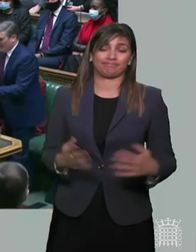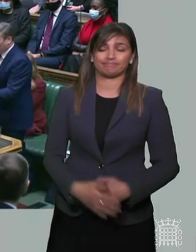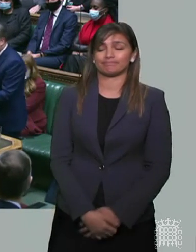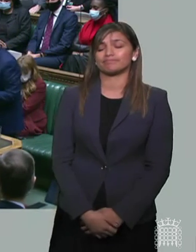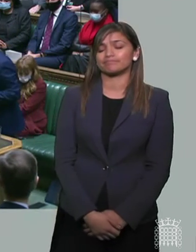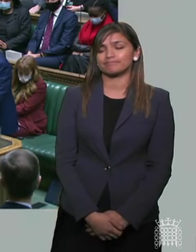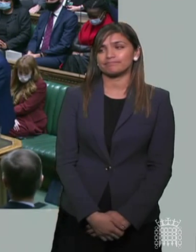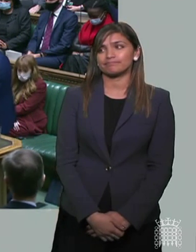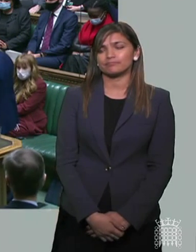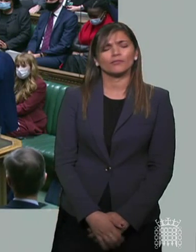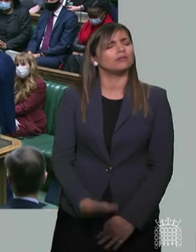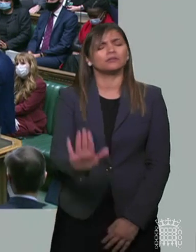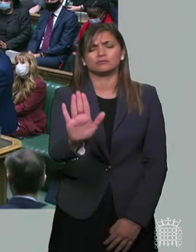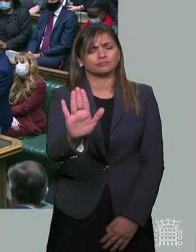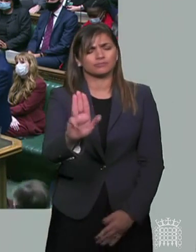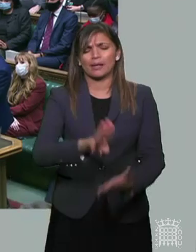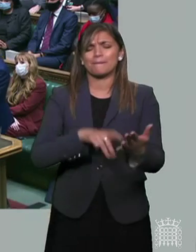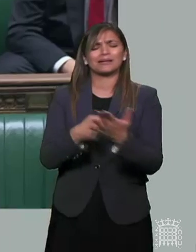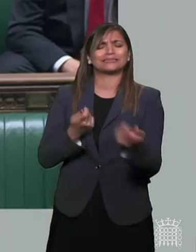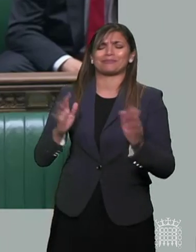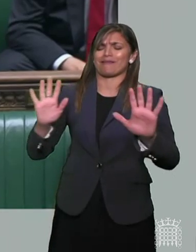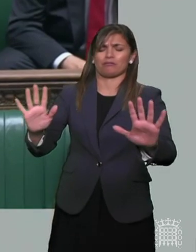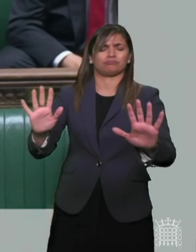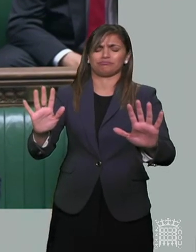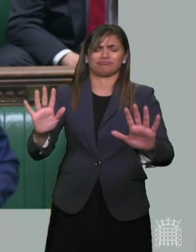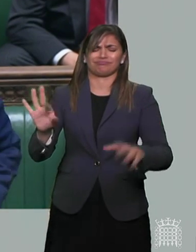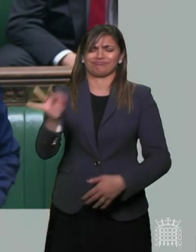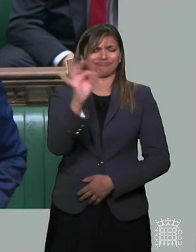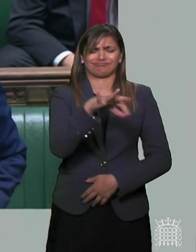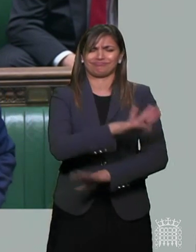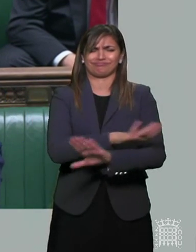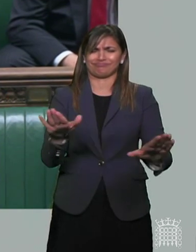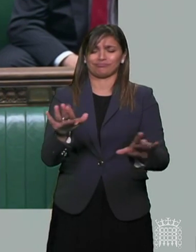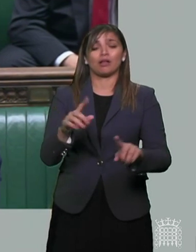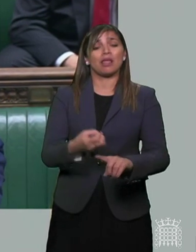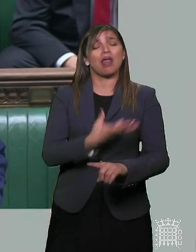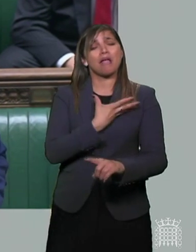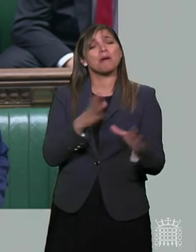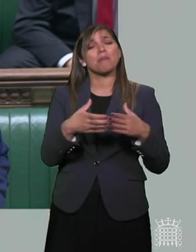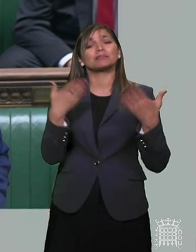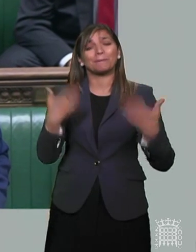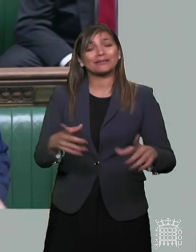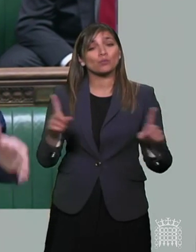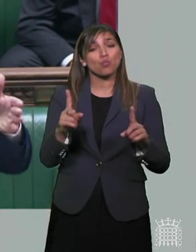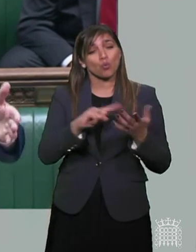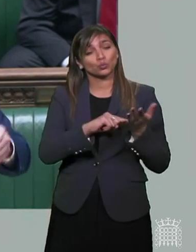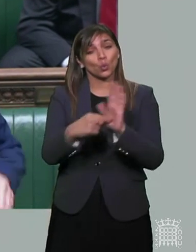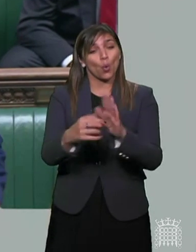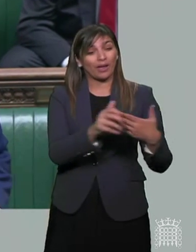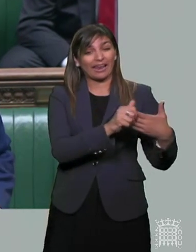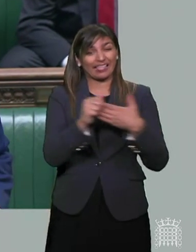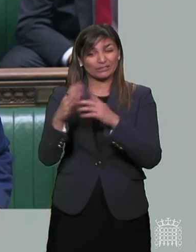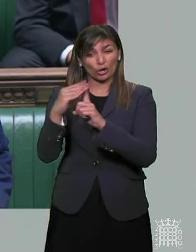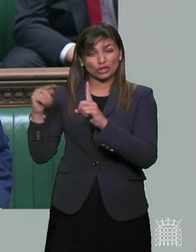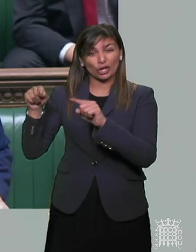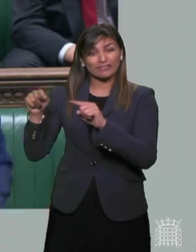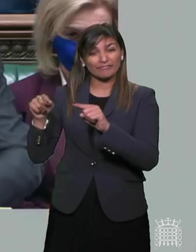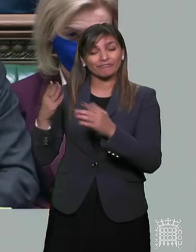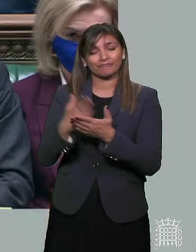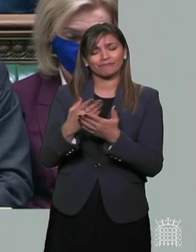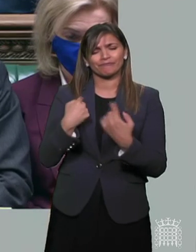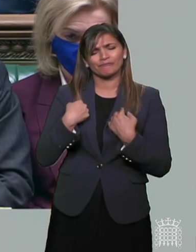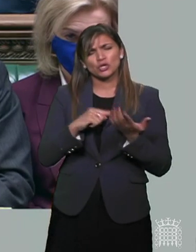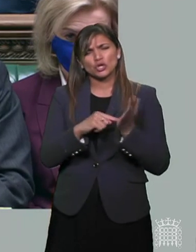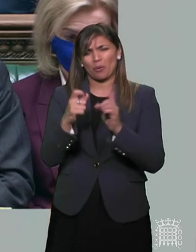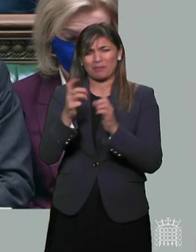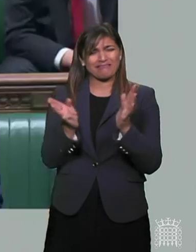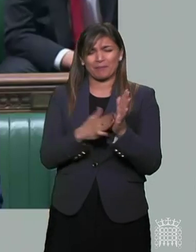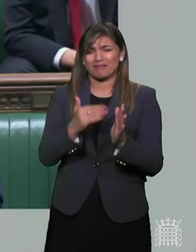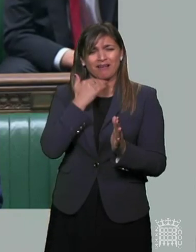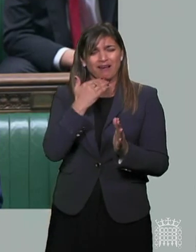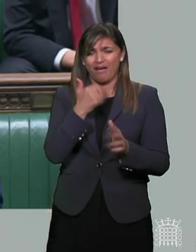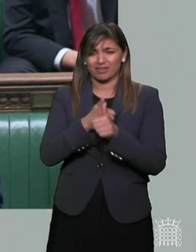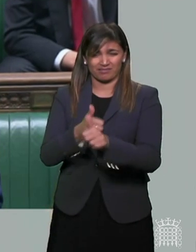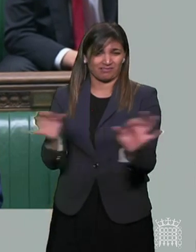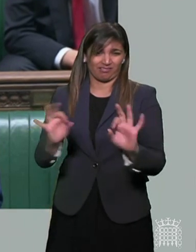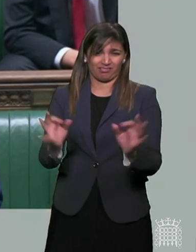Let me put that straight back in its box: the Labour party showed the leadership yesterday that the Prime Minister lacks.